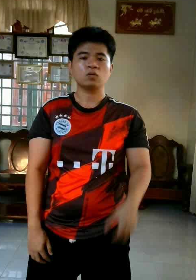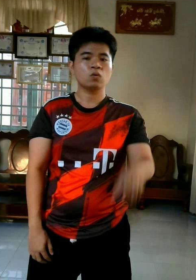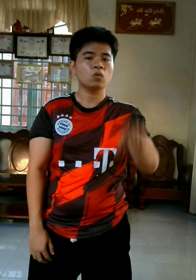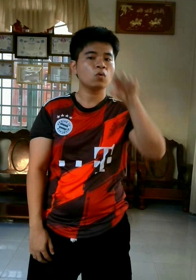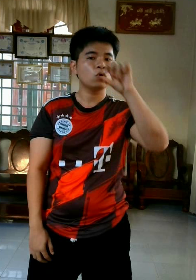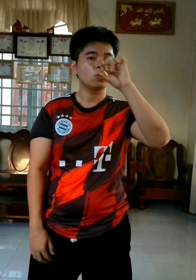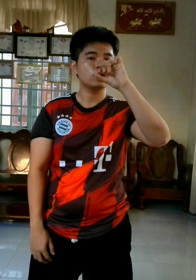uong nuoc